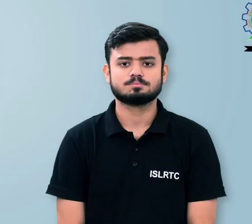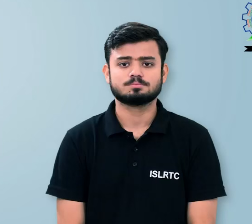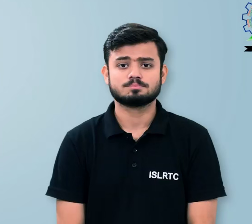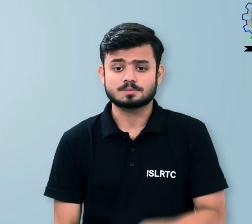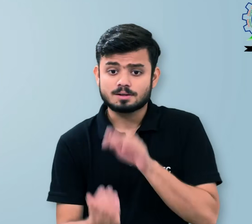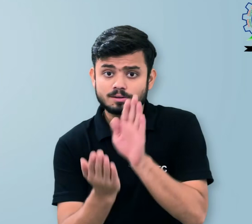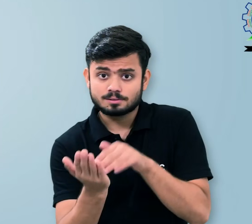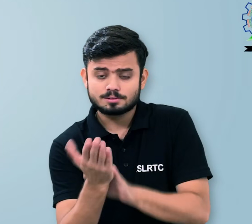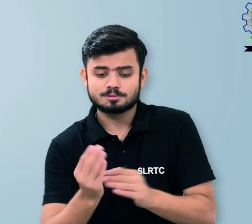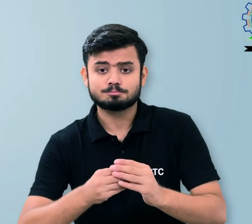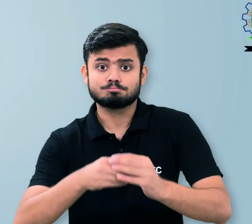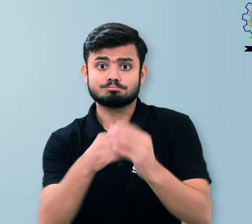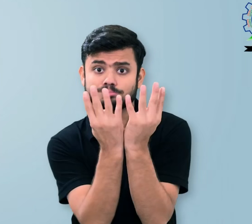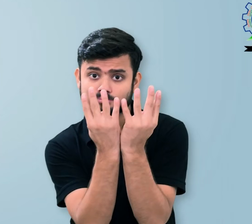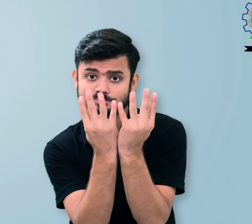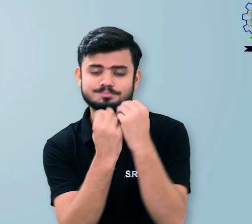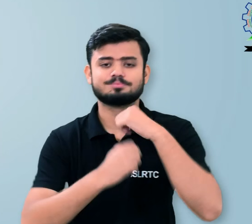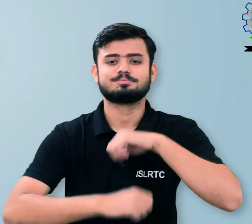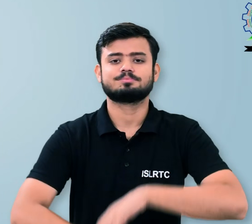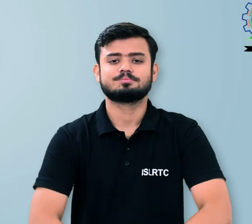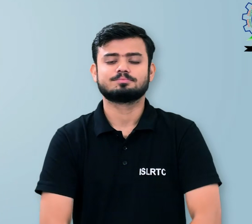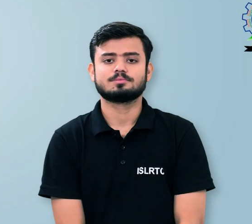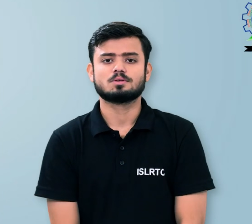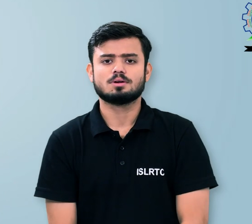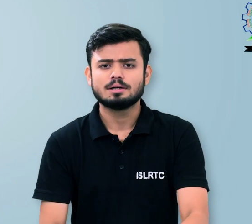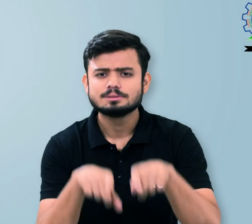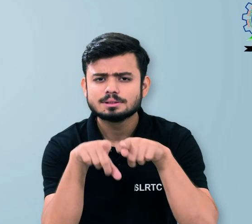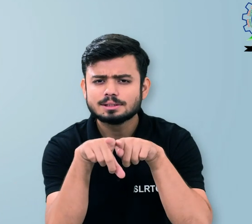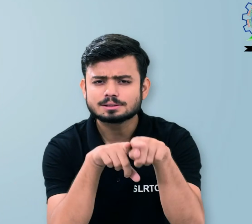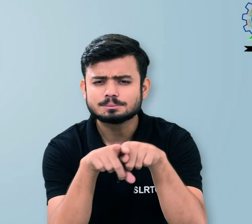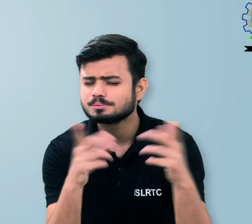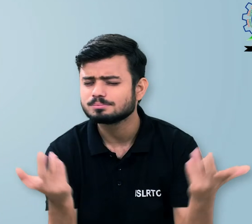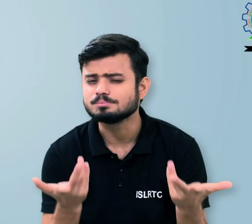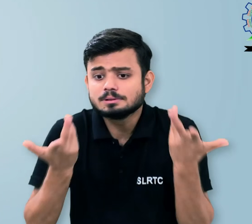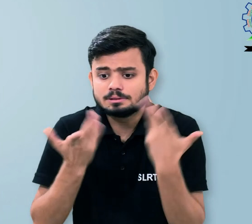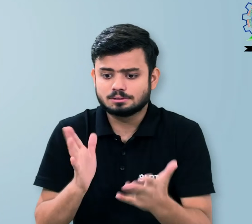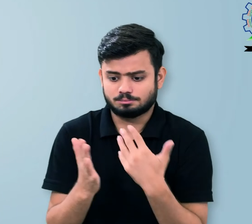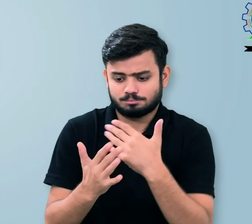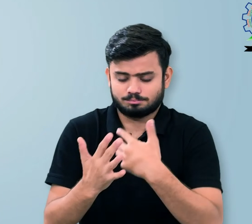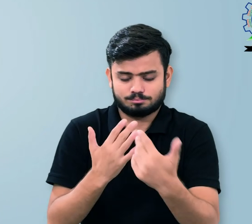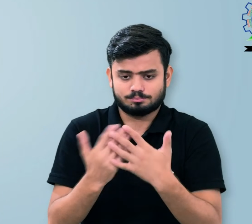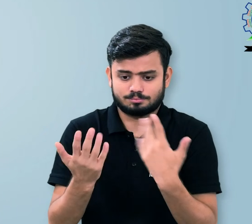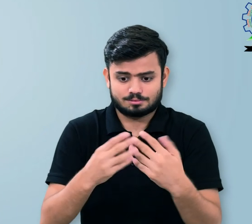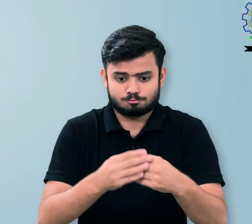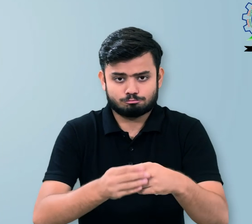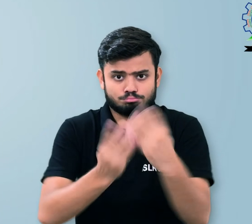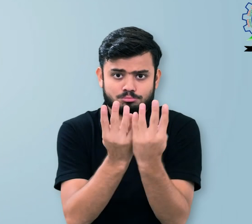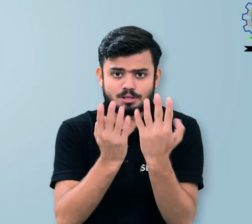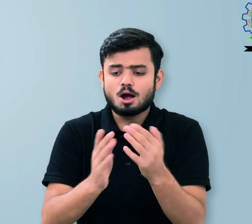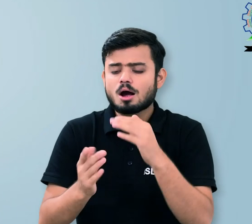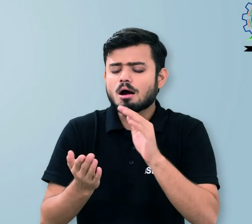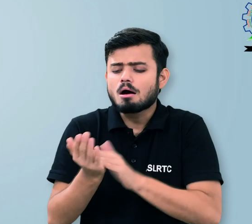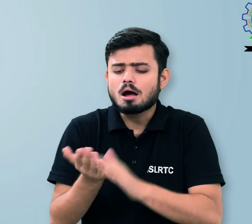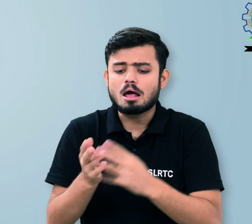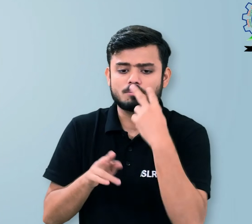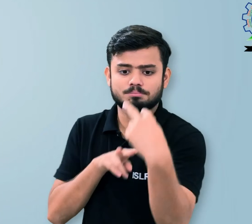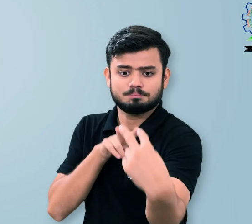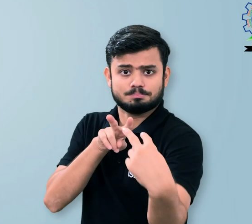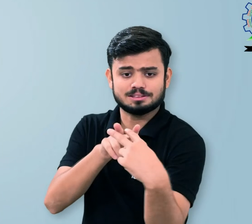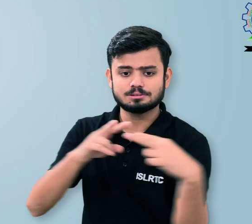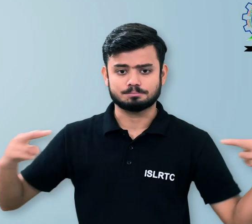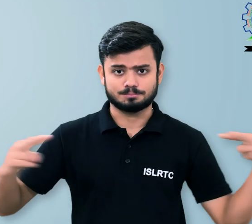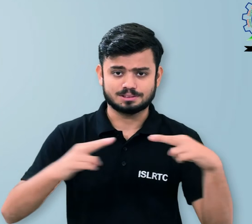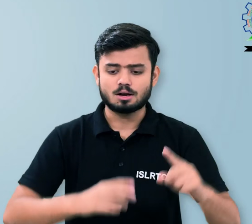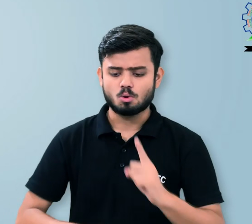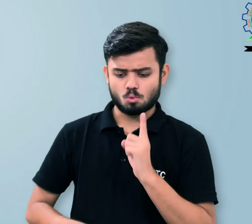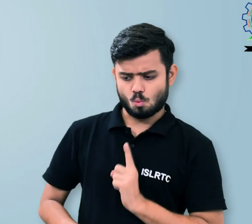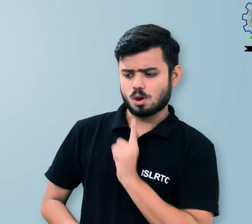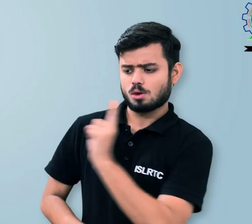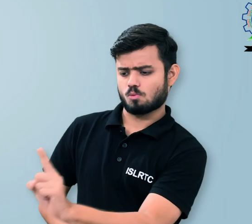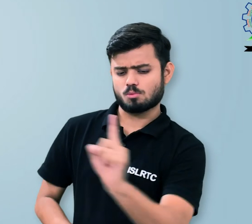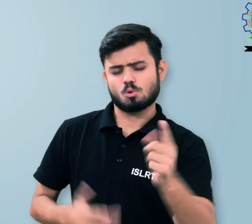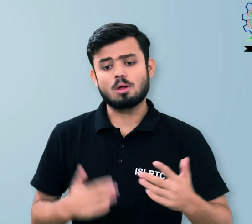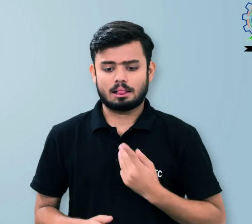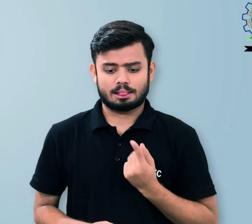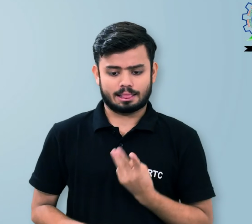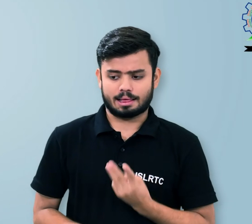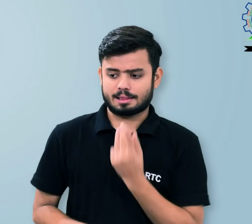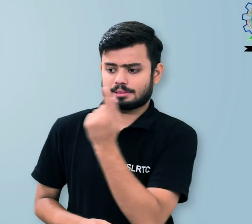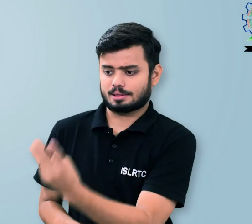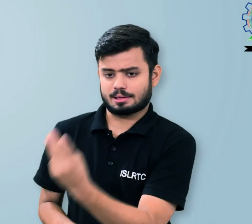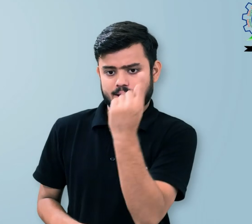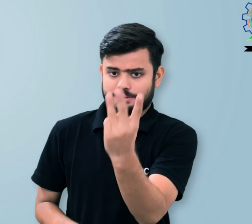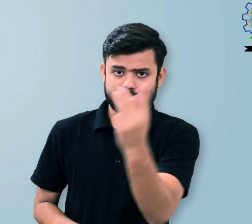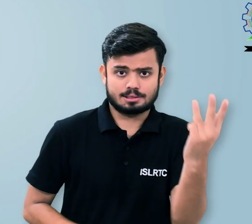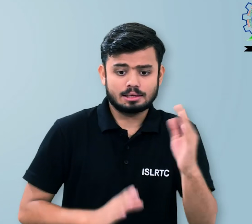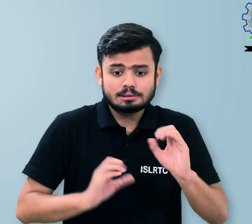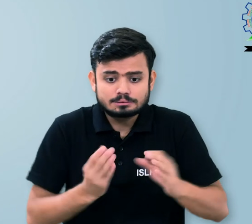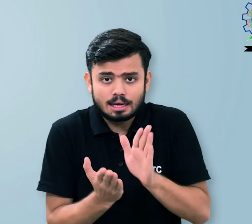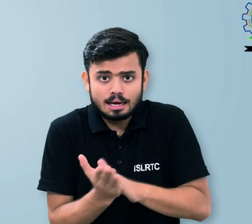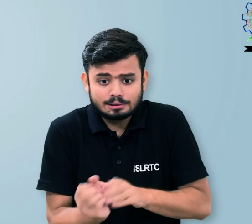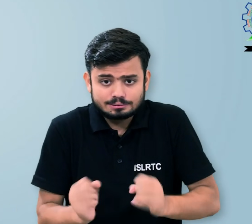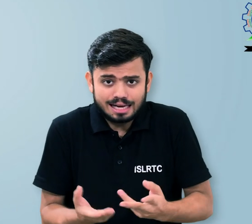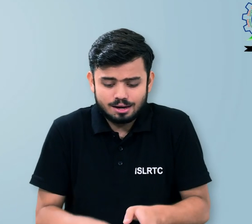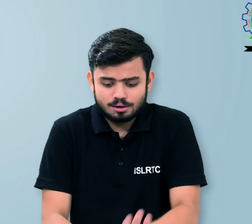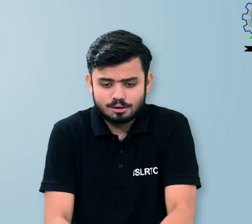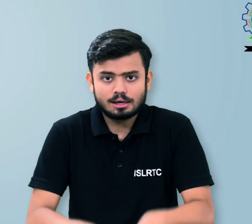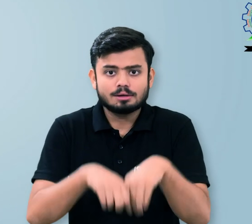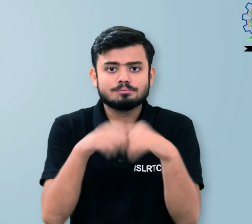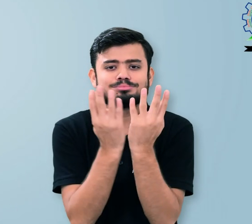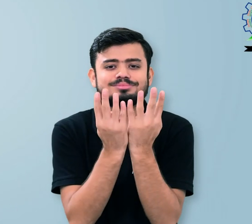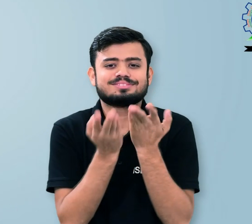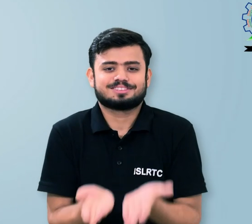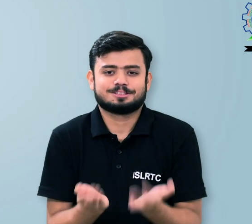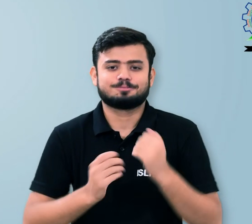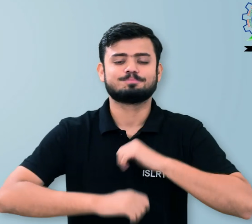Hand A hand is the set of cards a player holds at the start of a round. The number of cards in a hand varies by game. In bridge, for instance, each player's hand has 13 cards.